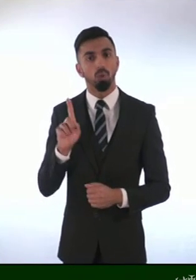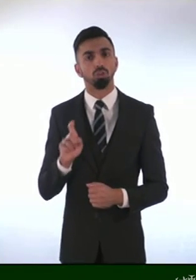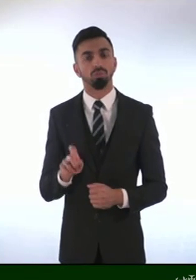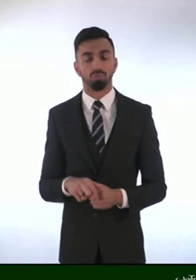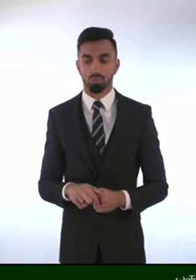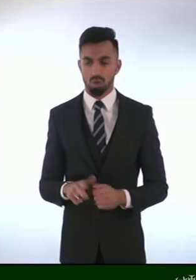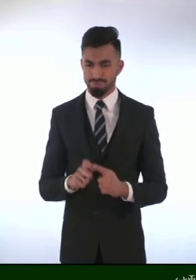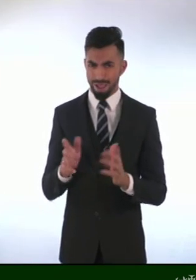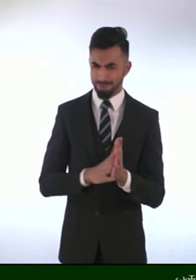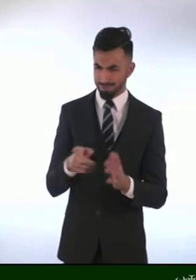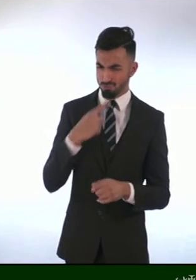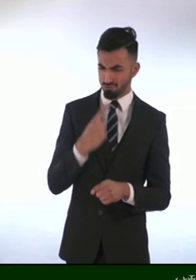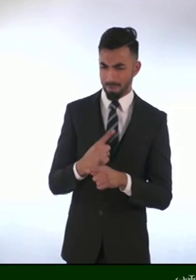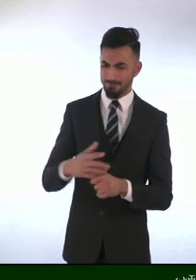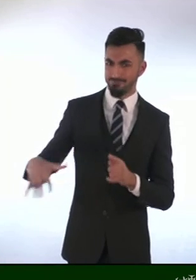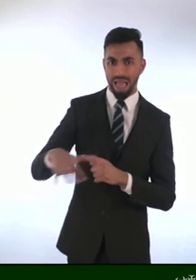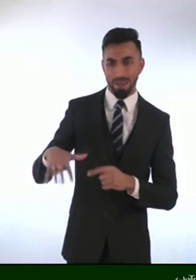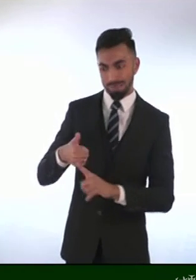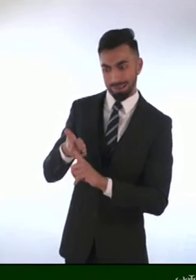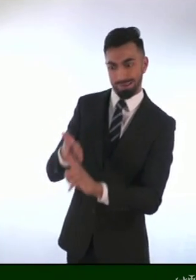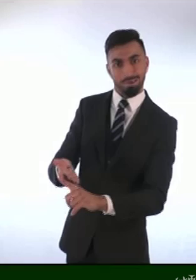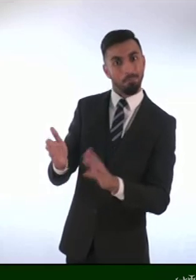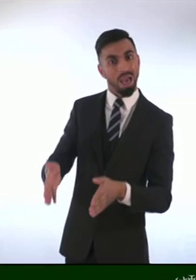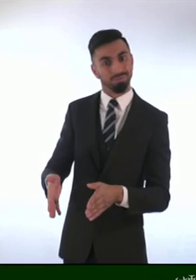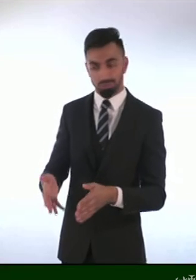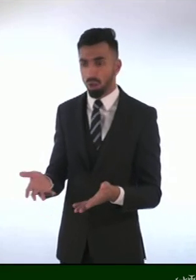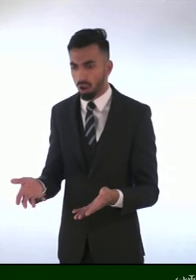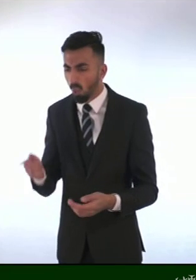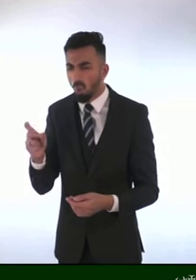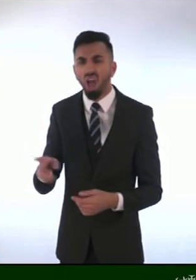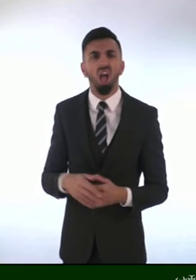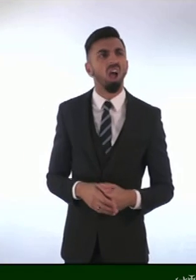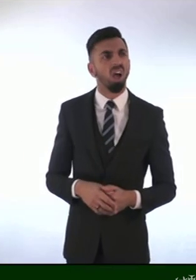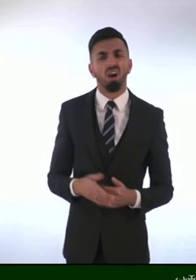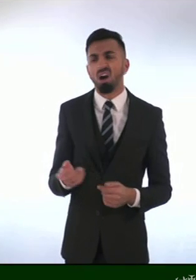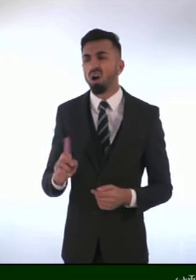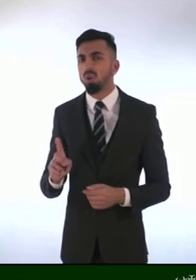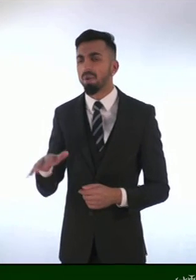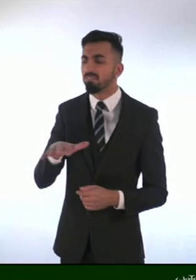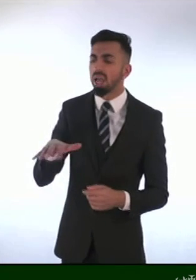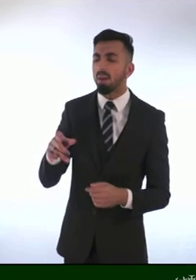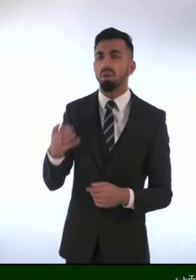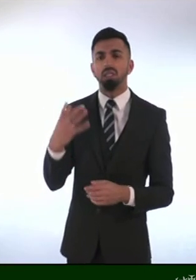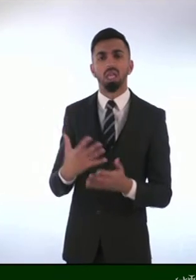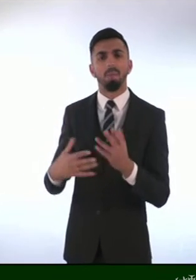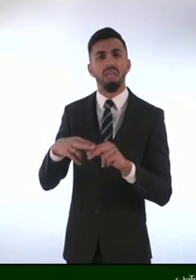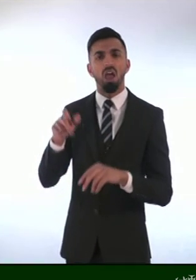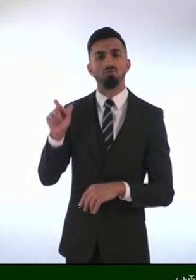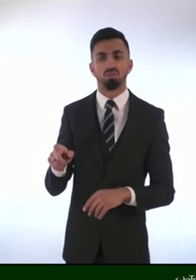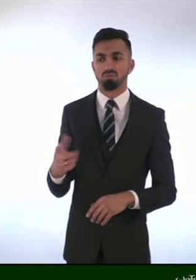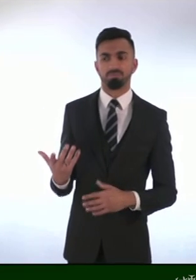Will he show his solidarity for households headed up by a single breadwinner with dependent children?